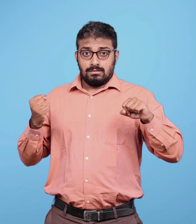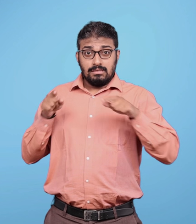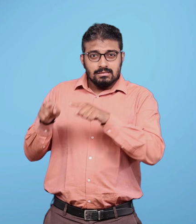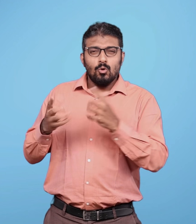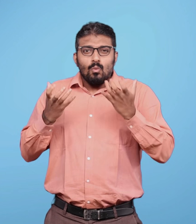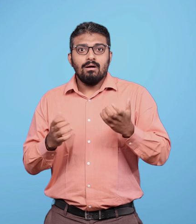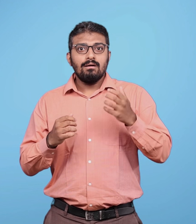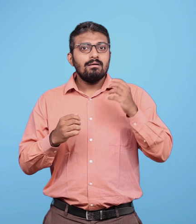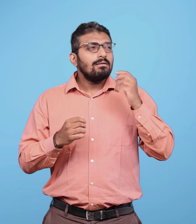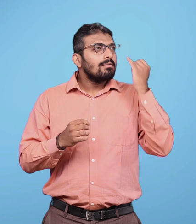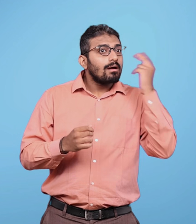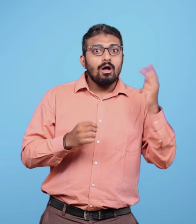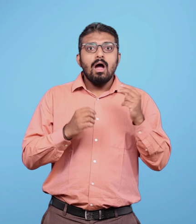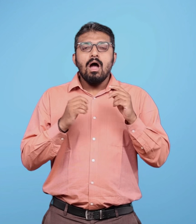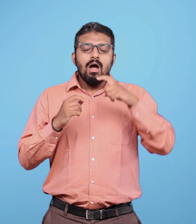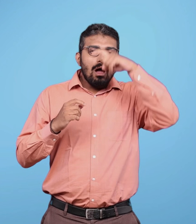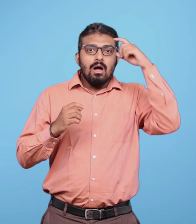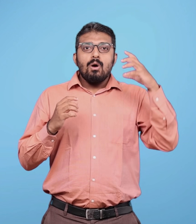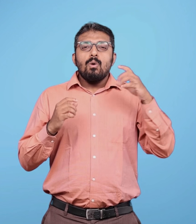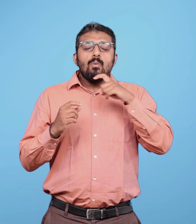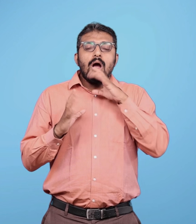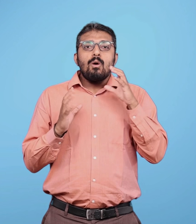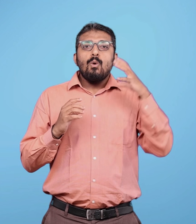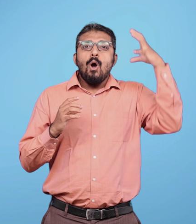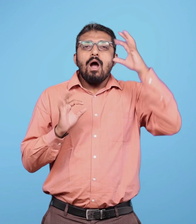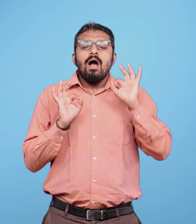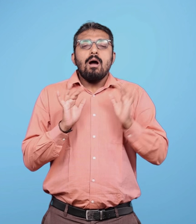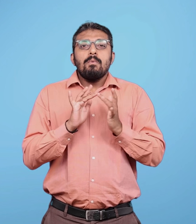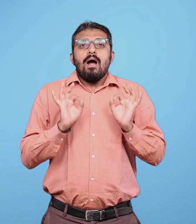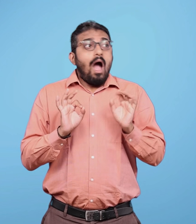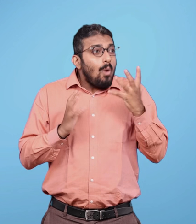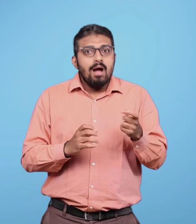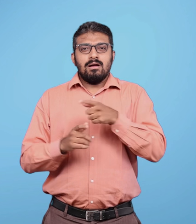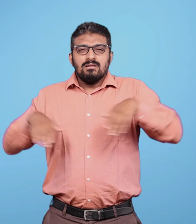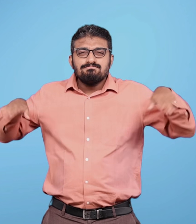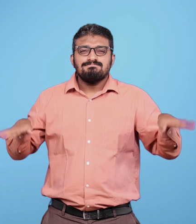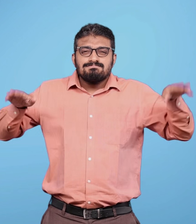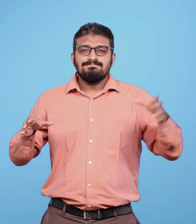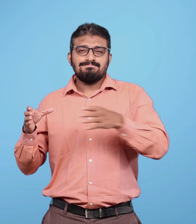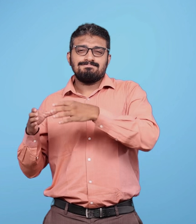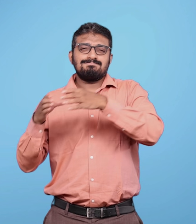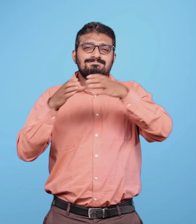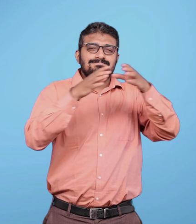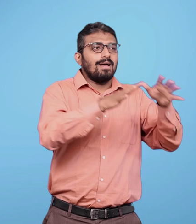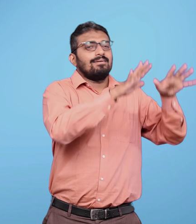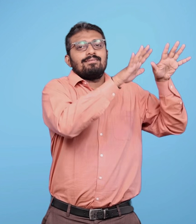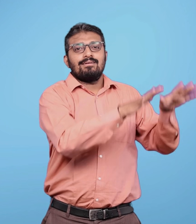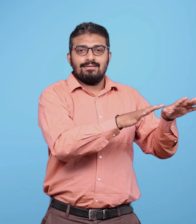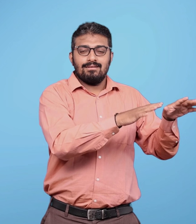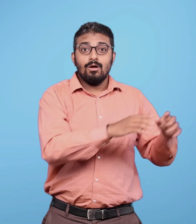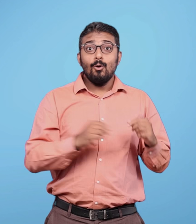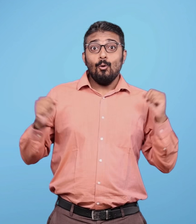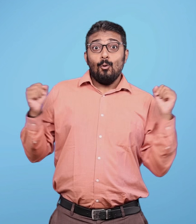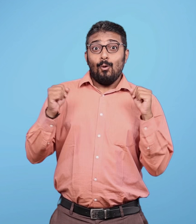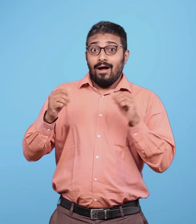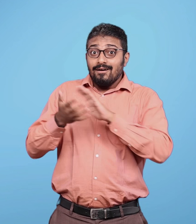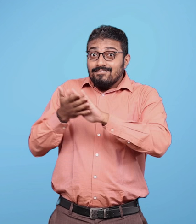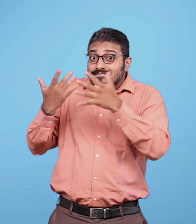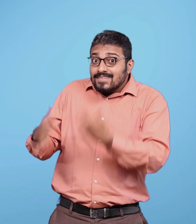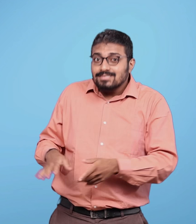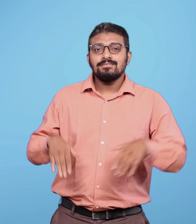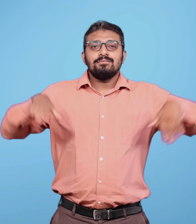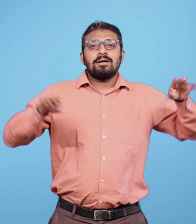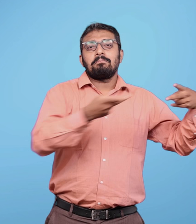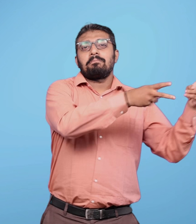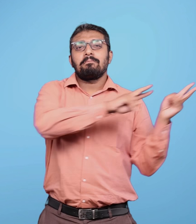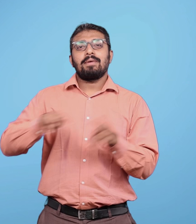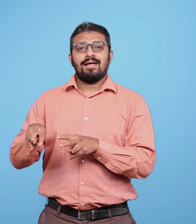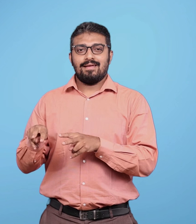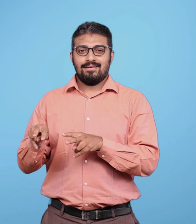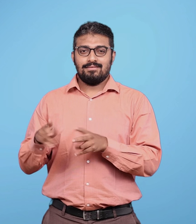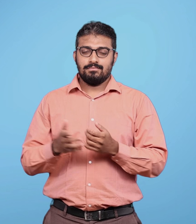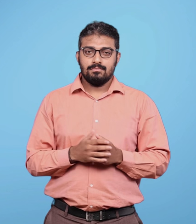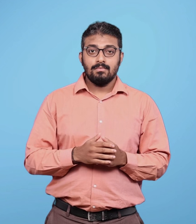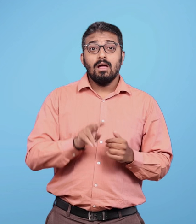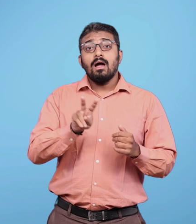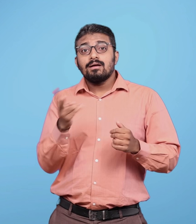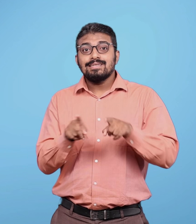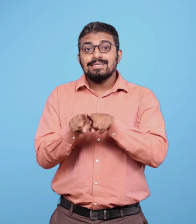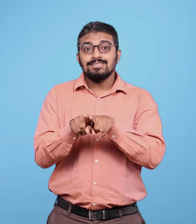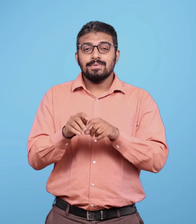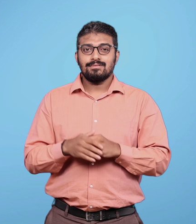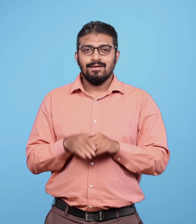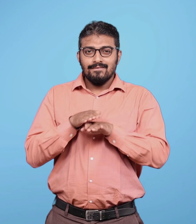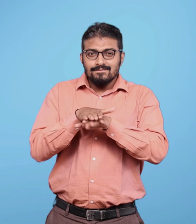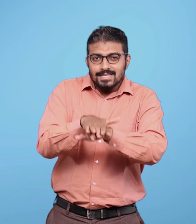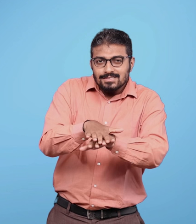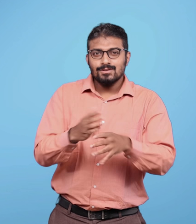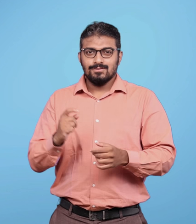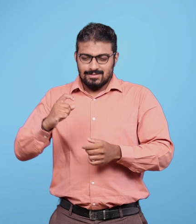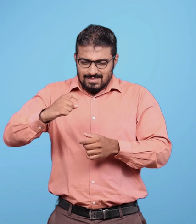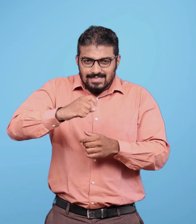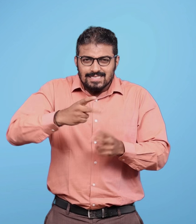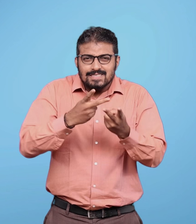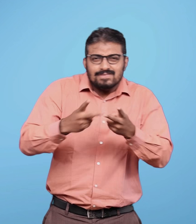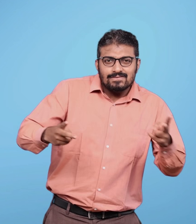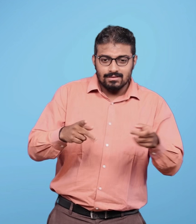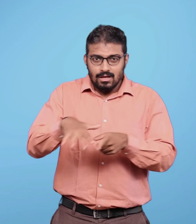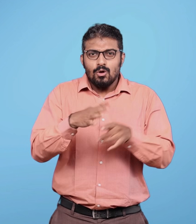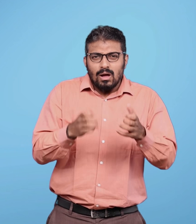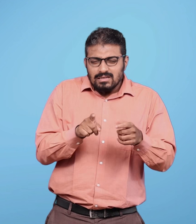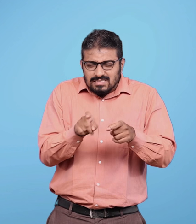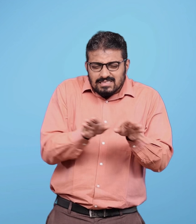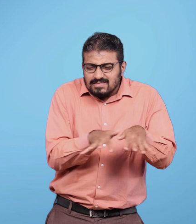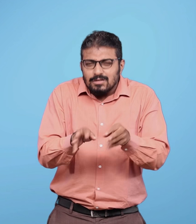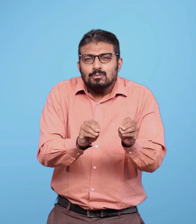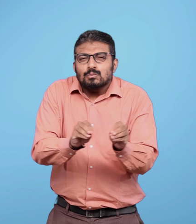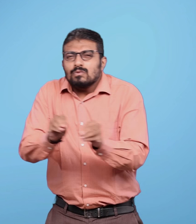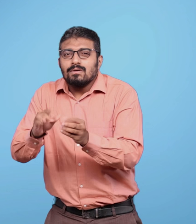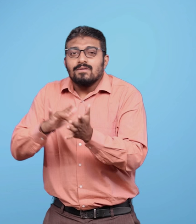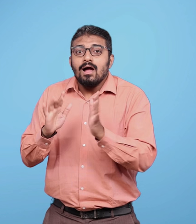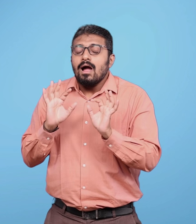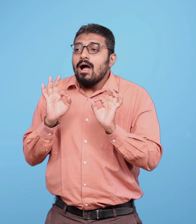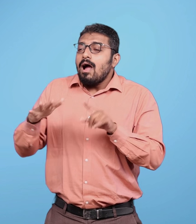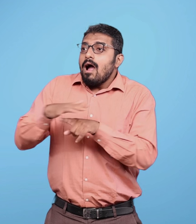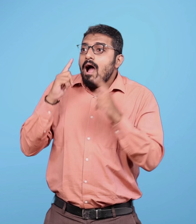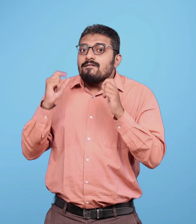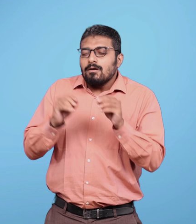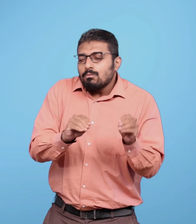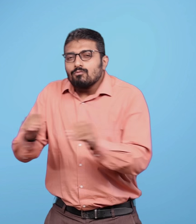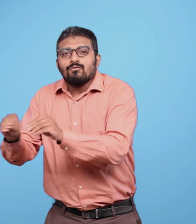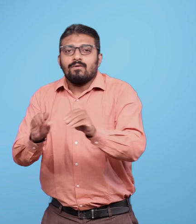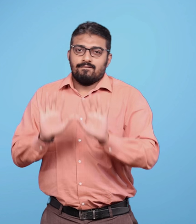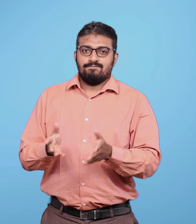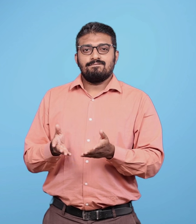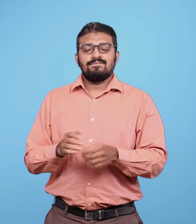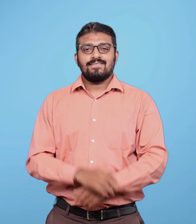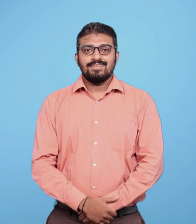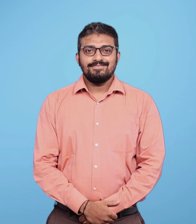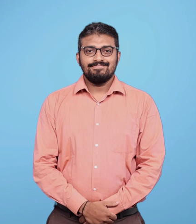For example, birds living in cold climates migrate to warmer regions in winter. They come back after the winter is over. Similarly, other fish, insects, etc. also migrate seasonally in search of more hospitable climates.